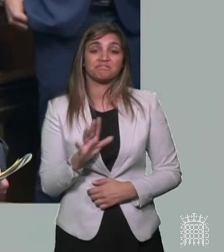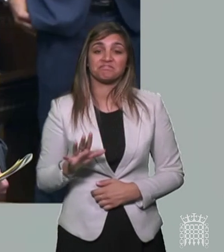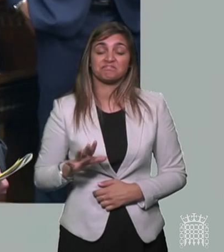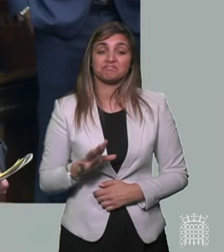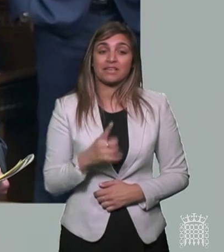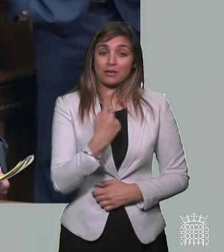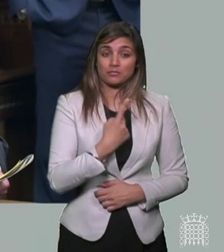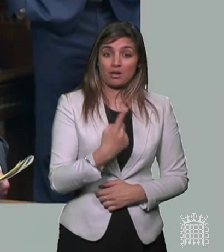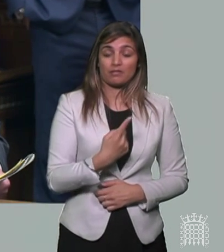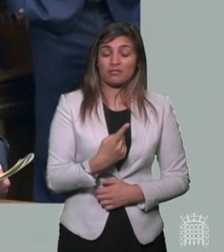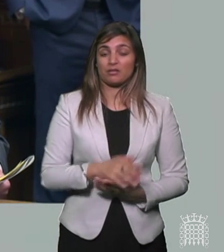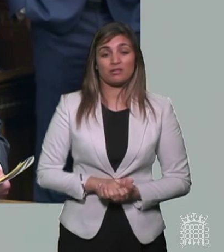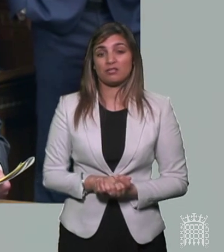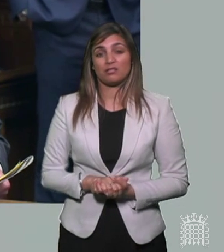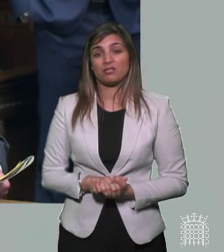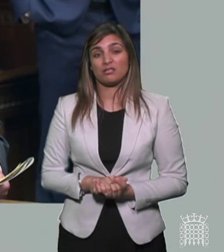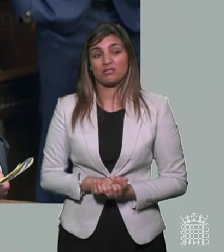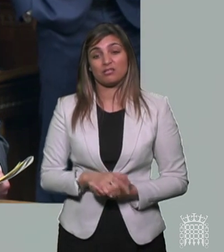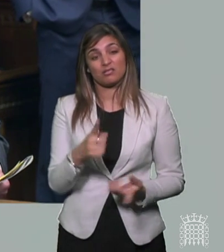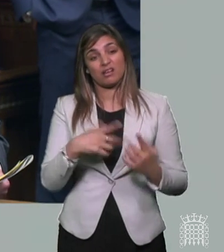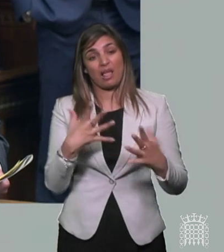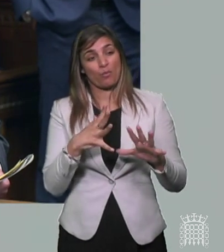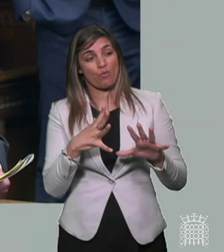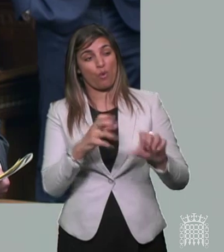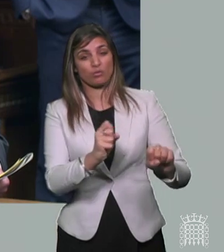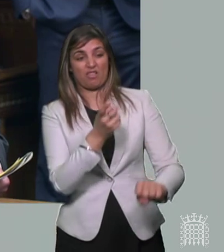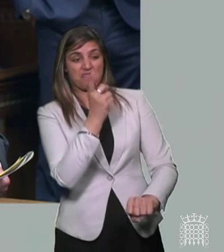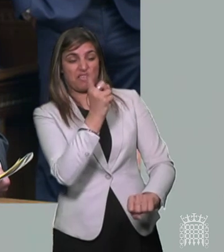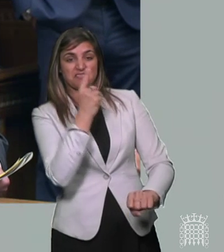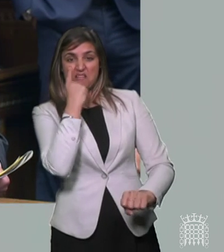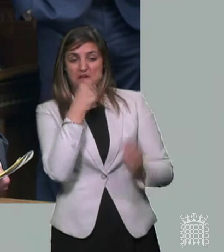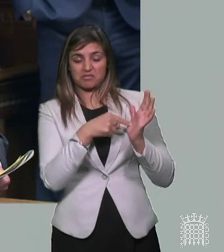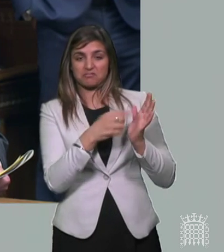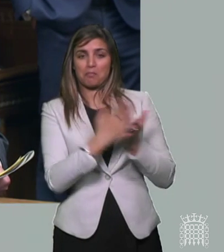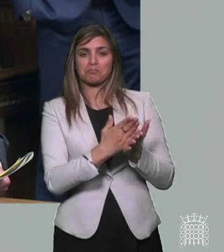He is bang to rights.